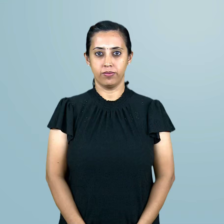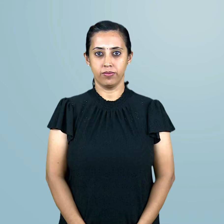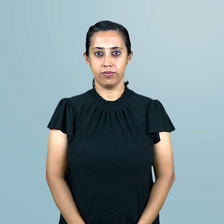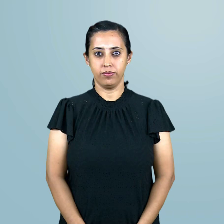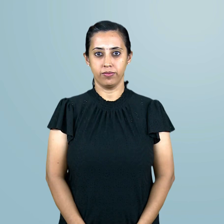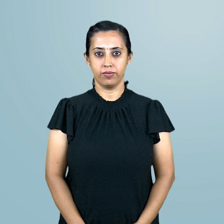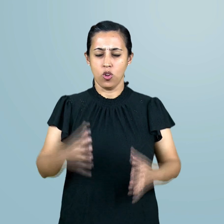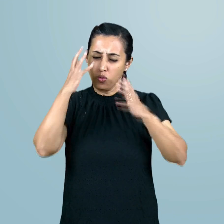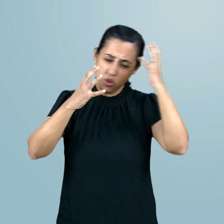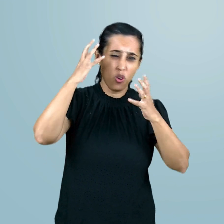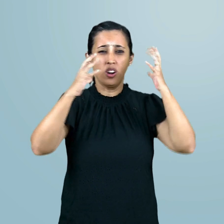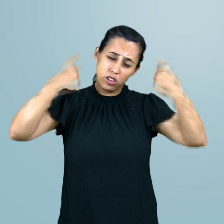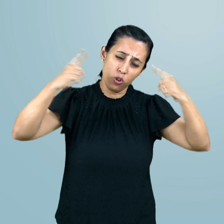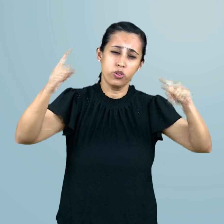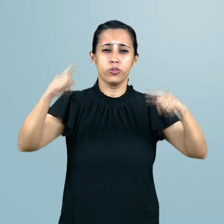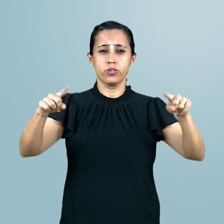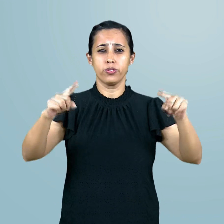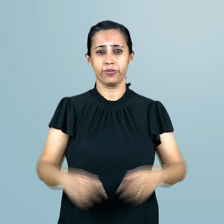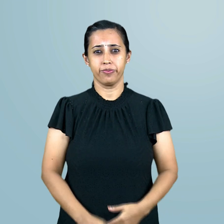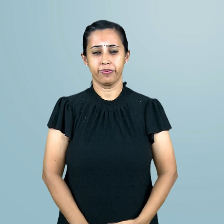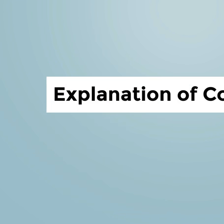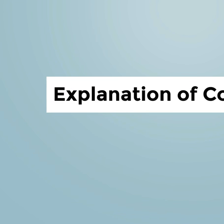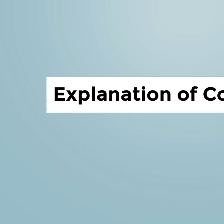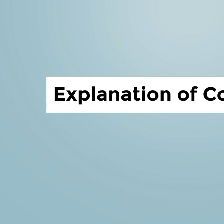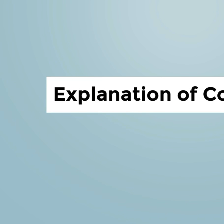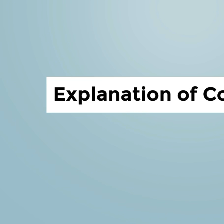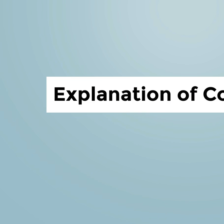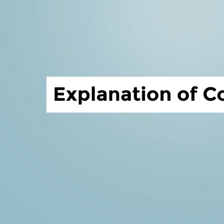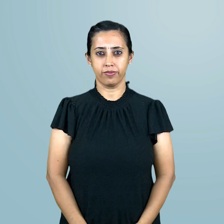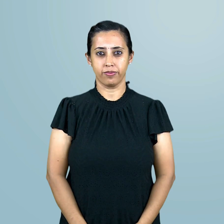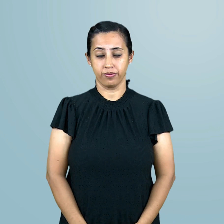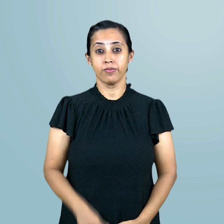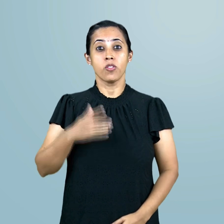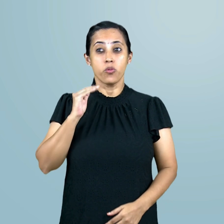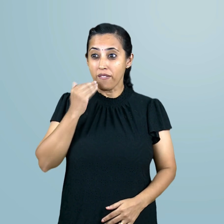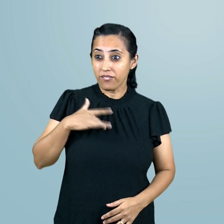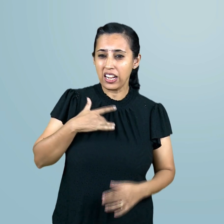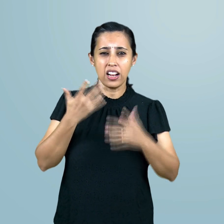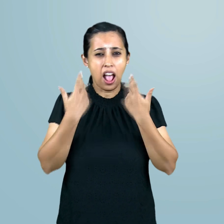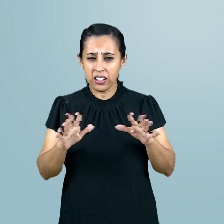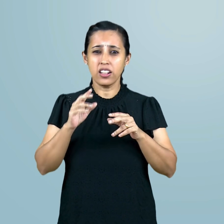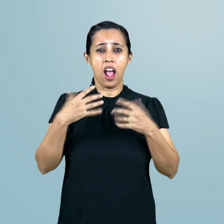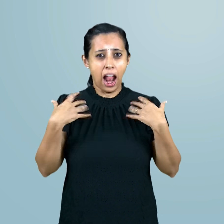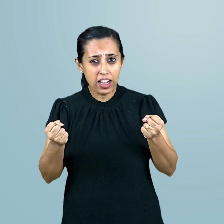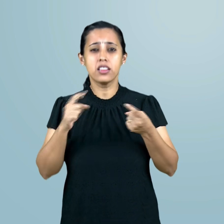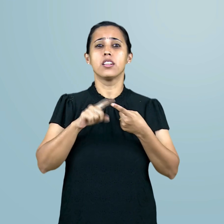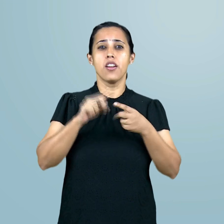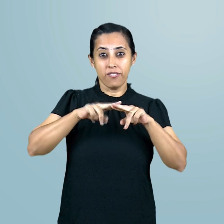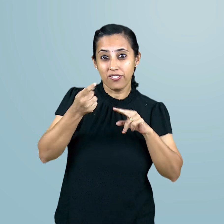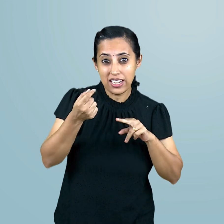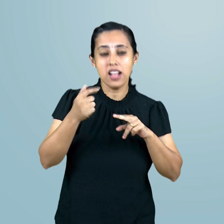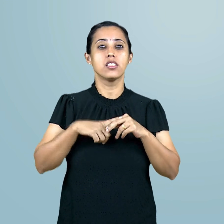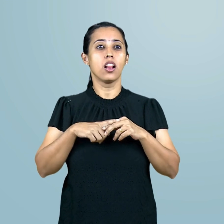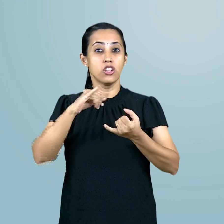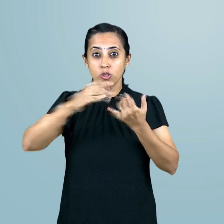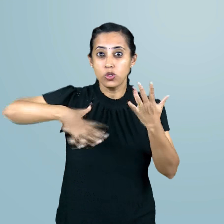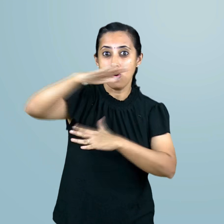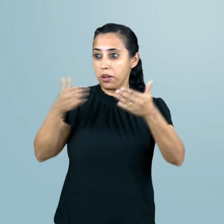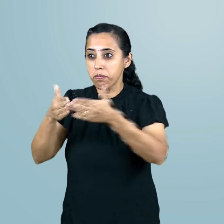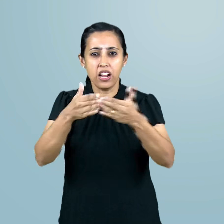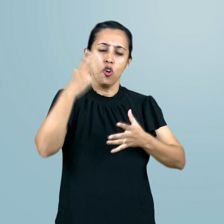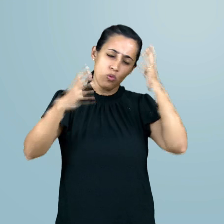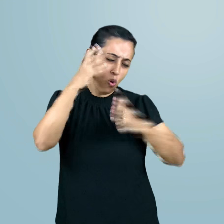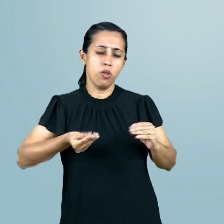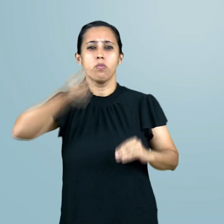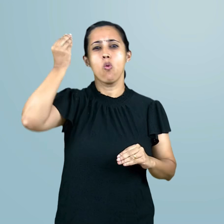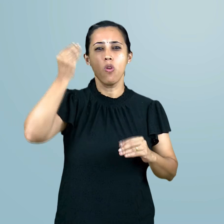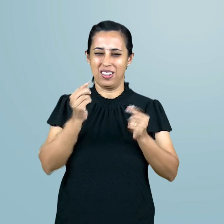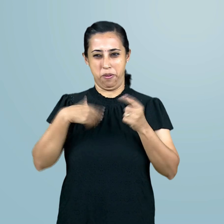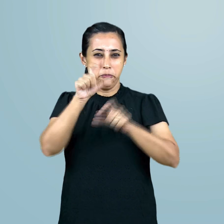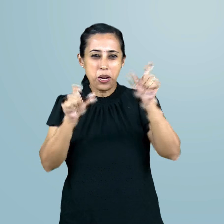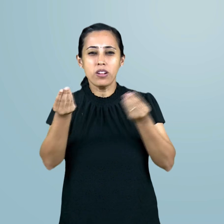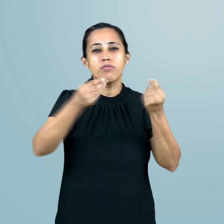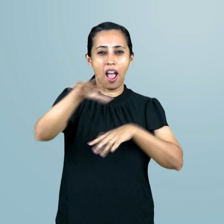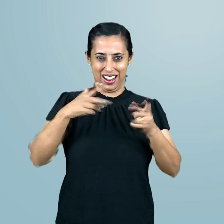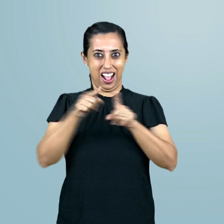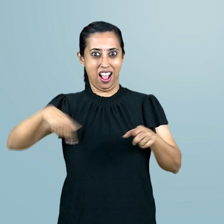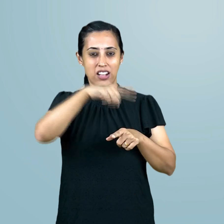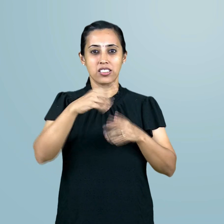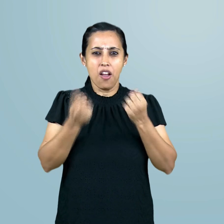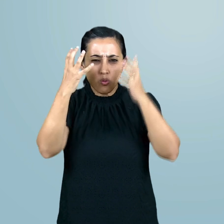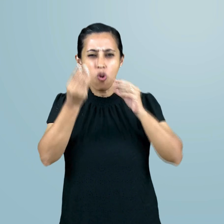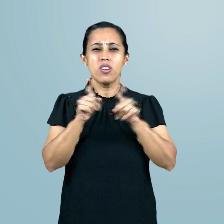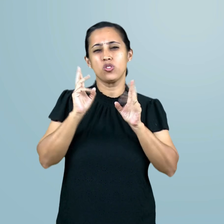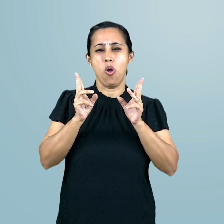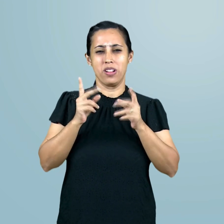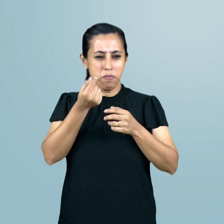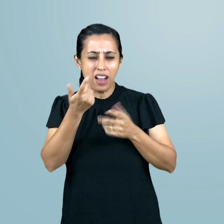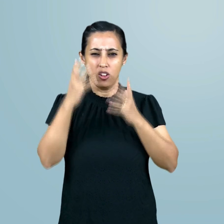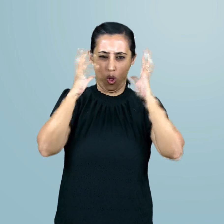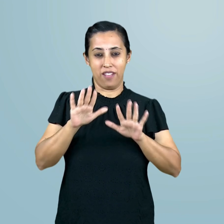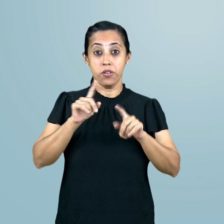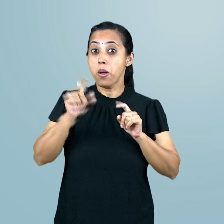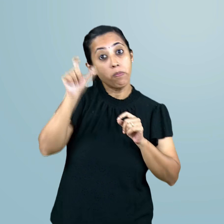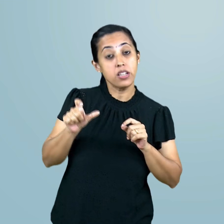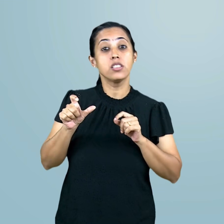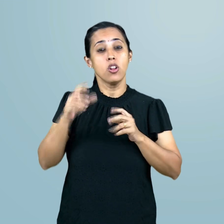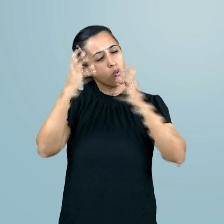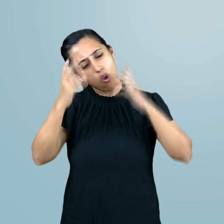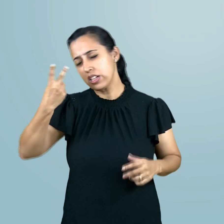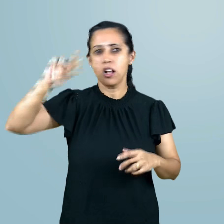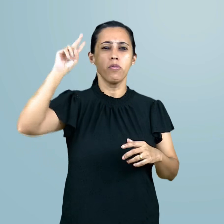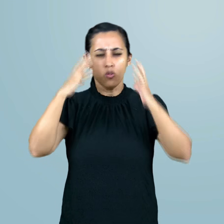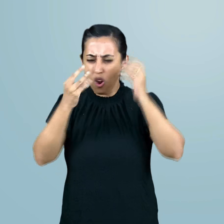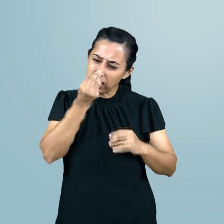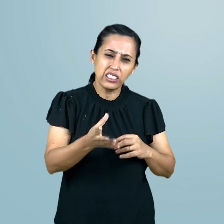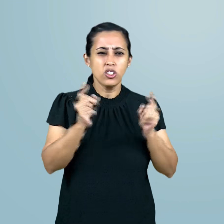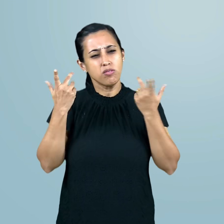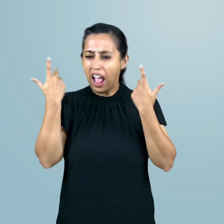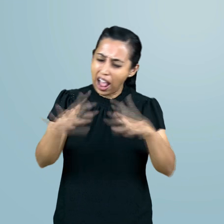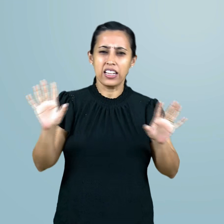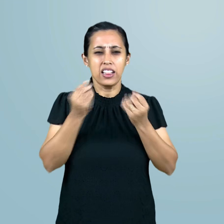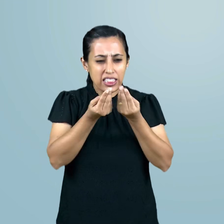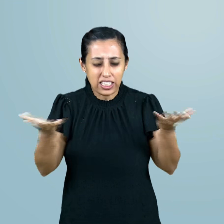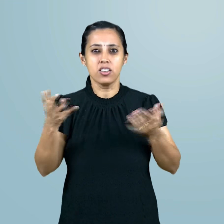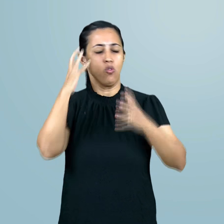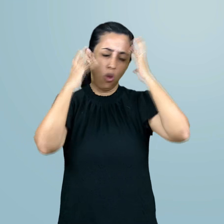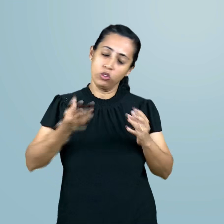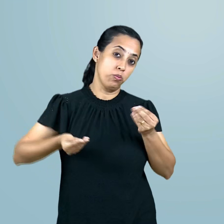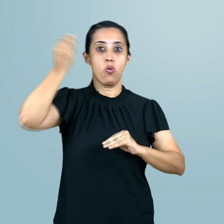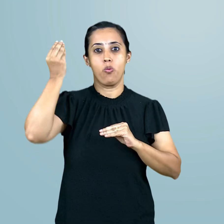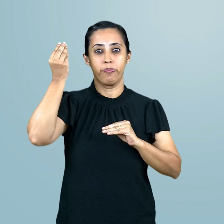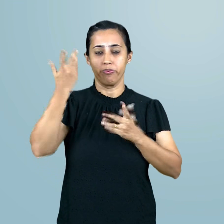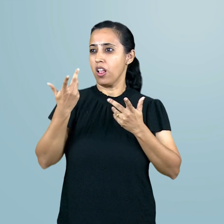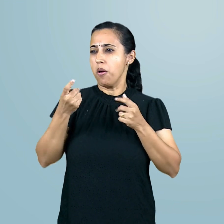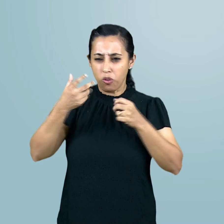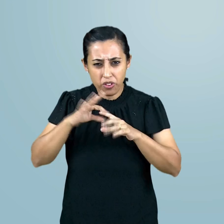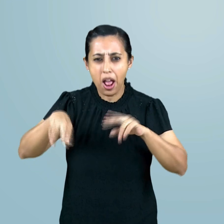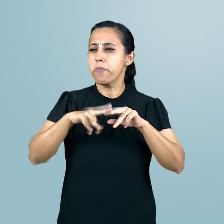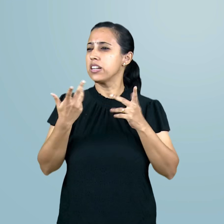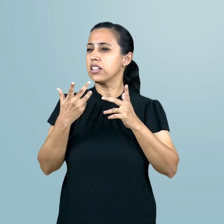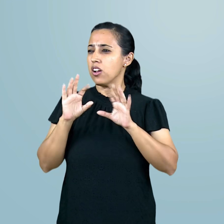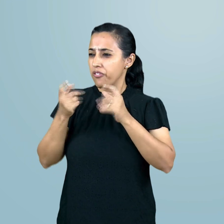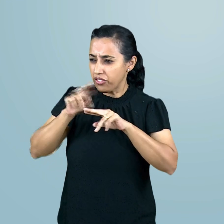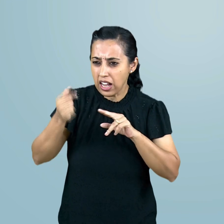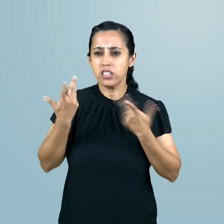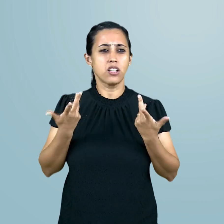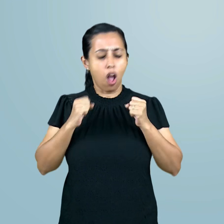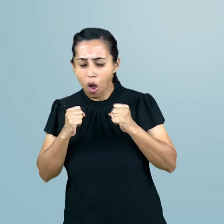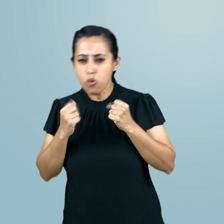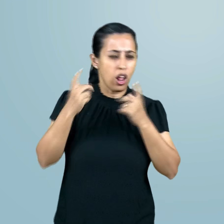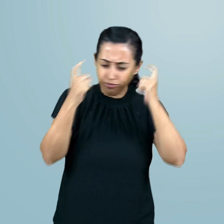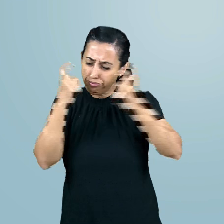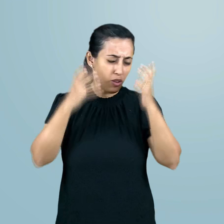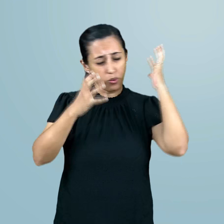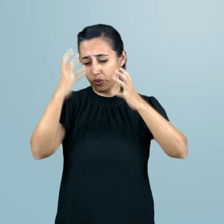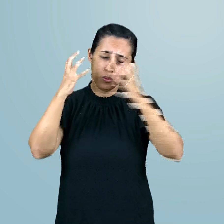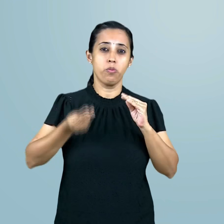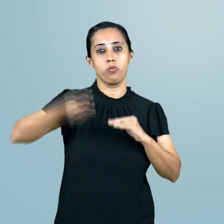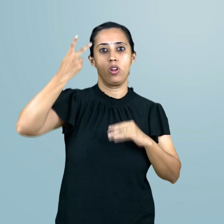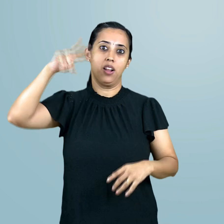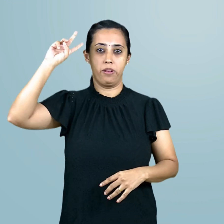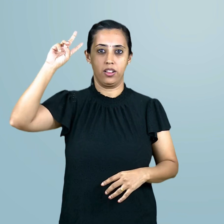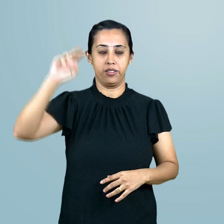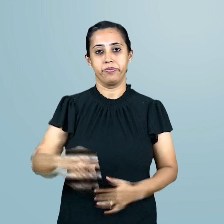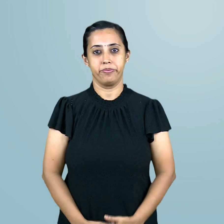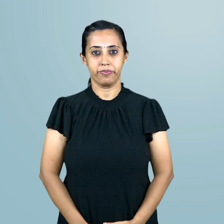Constant worry